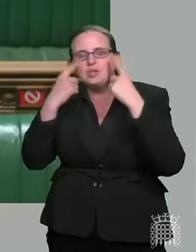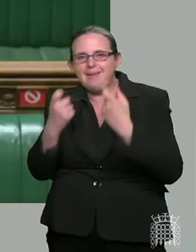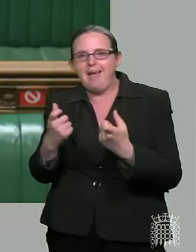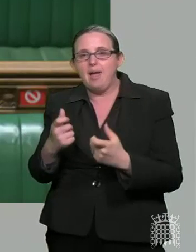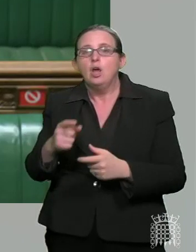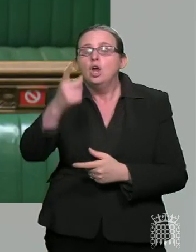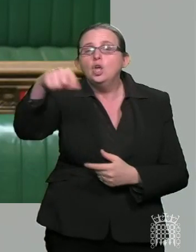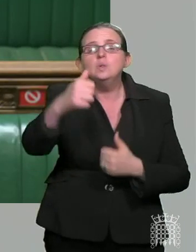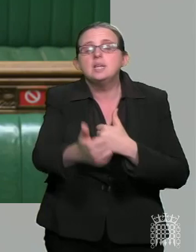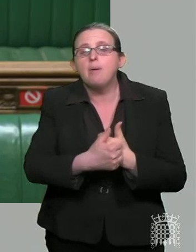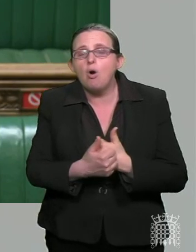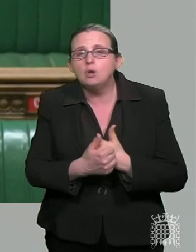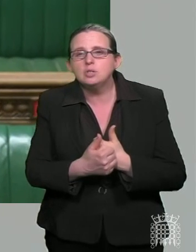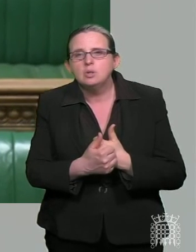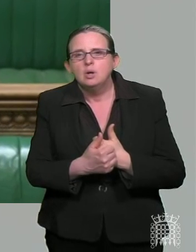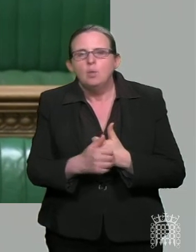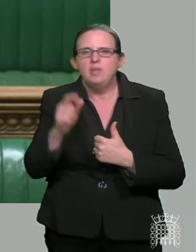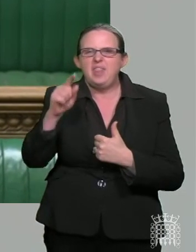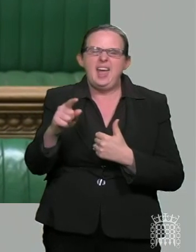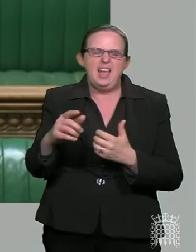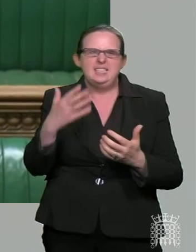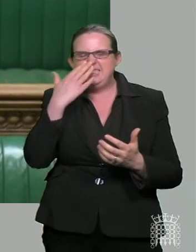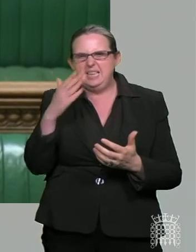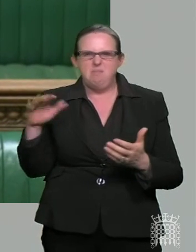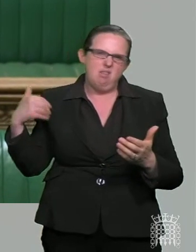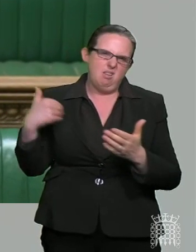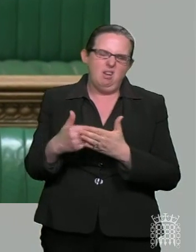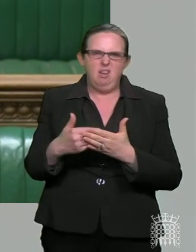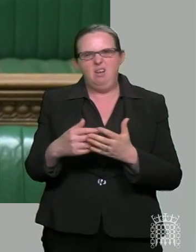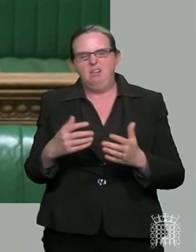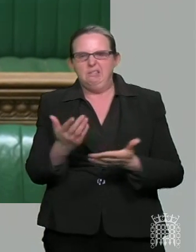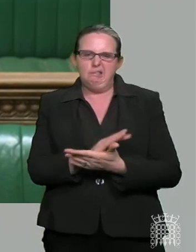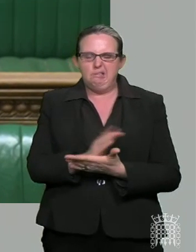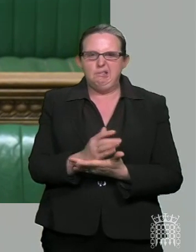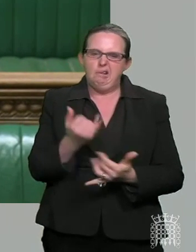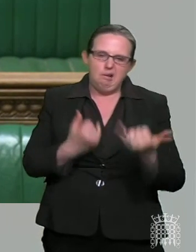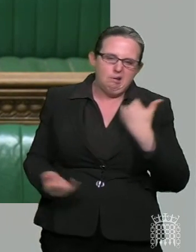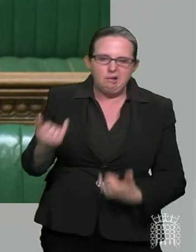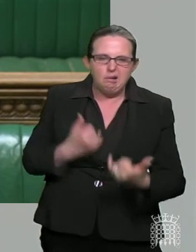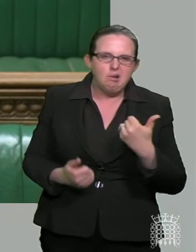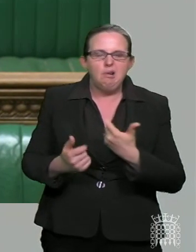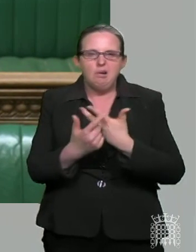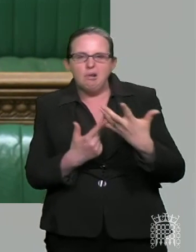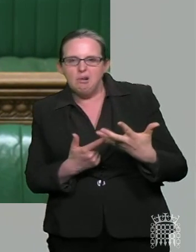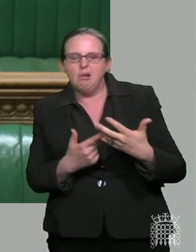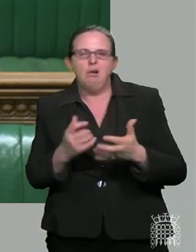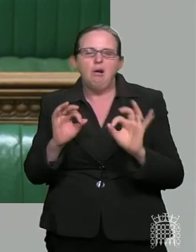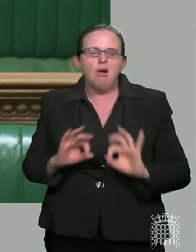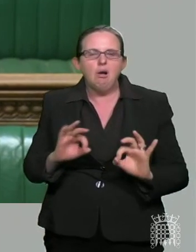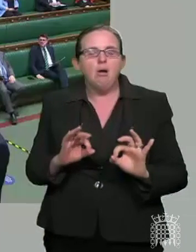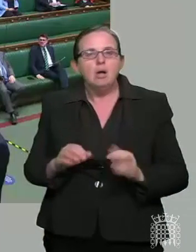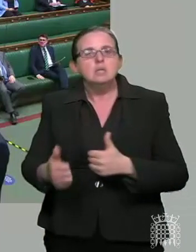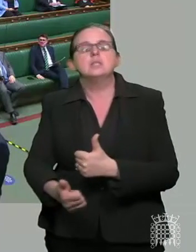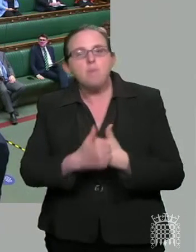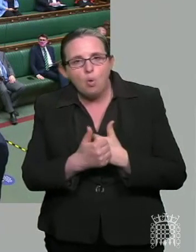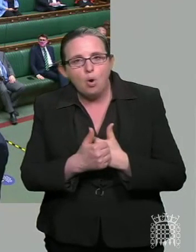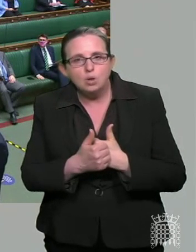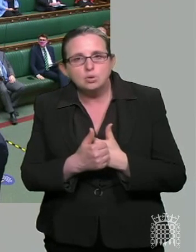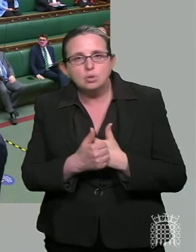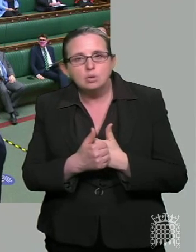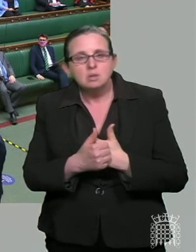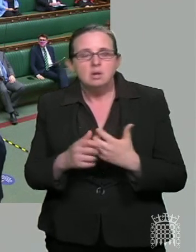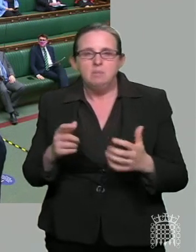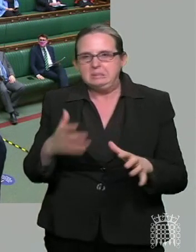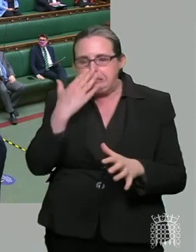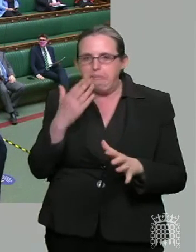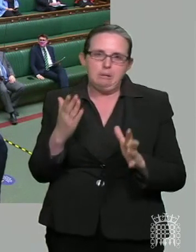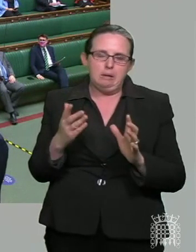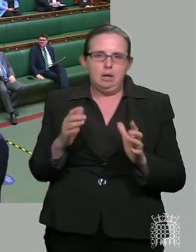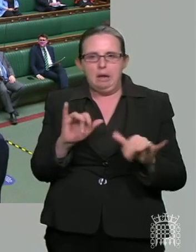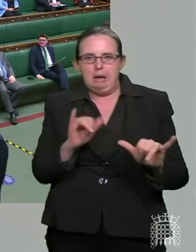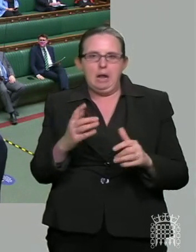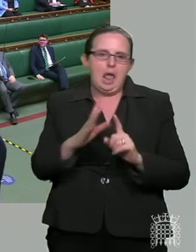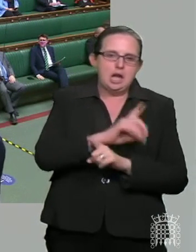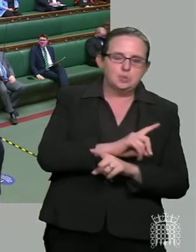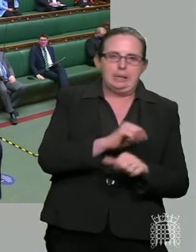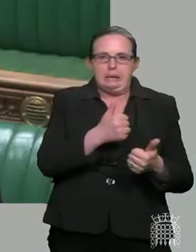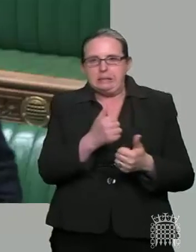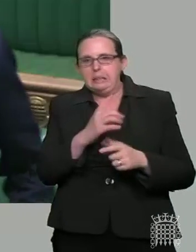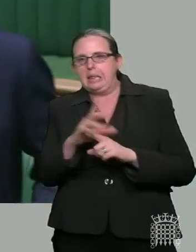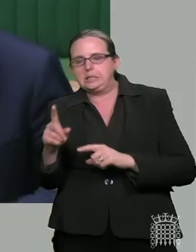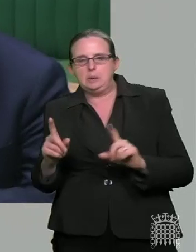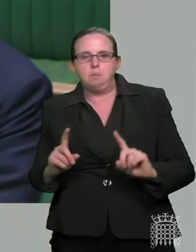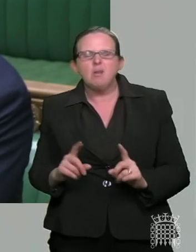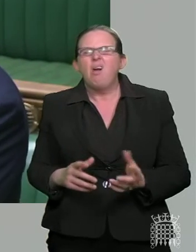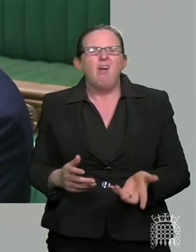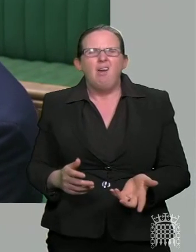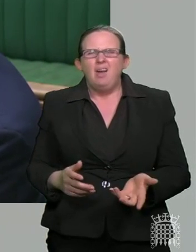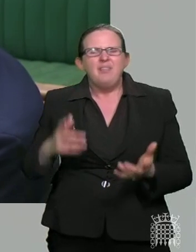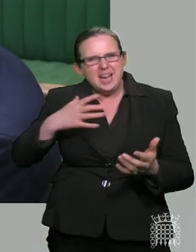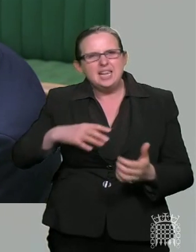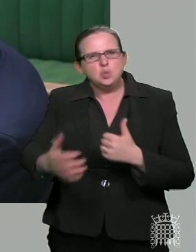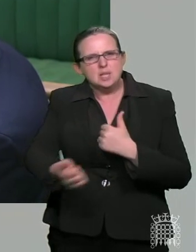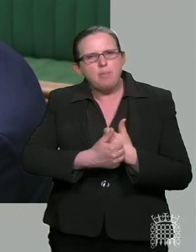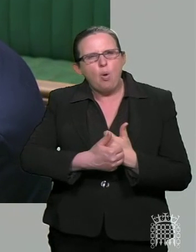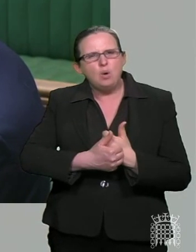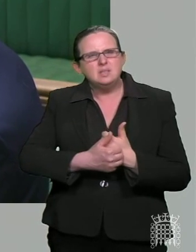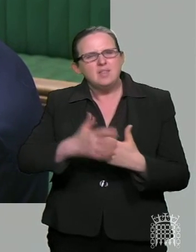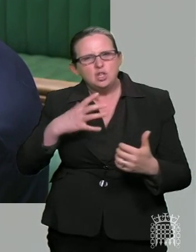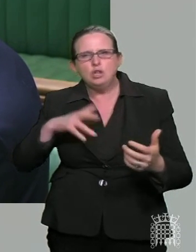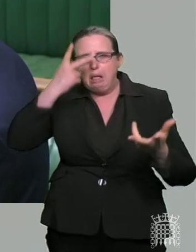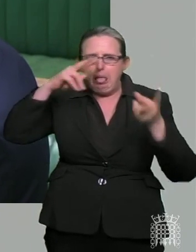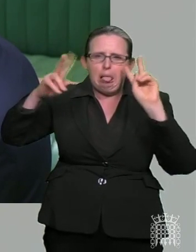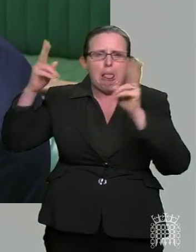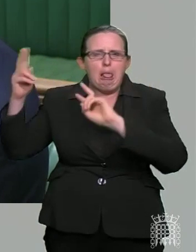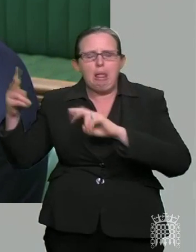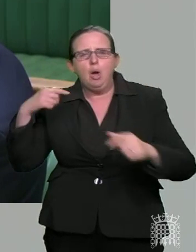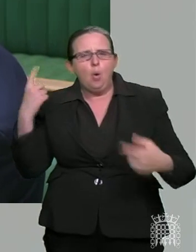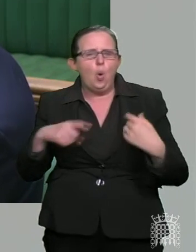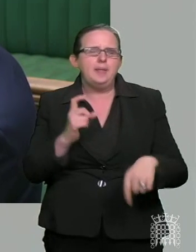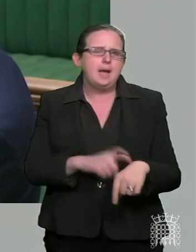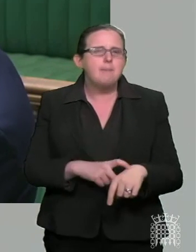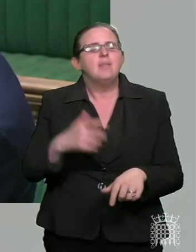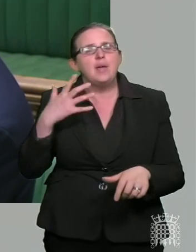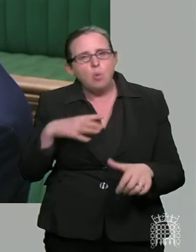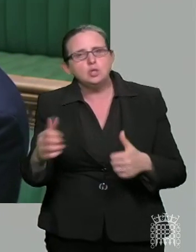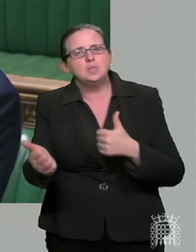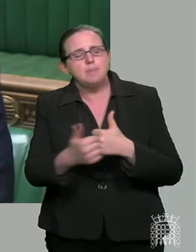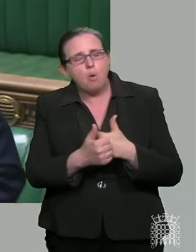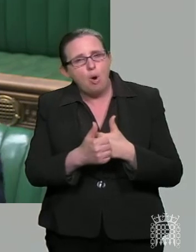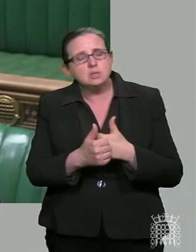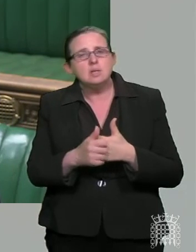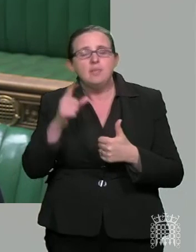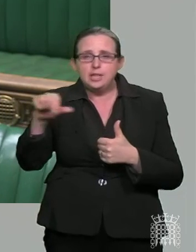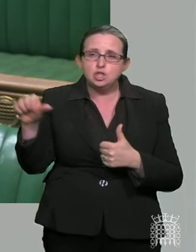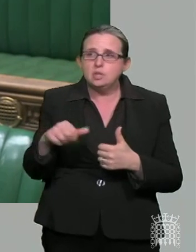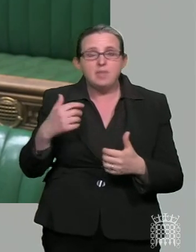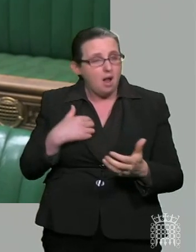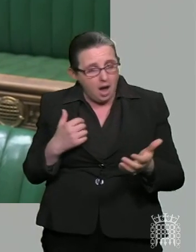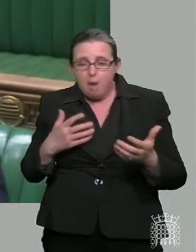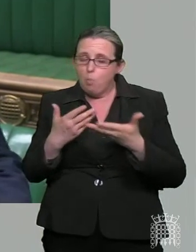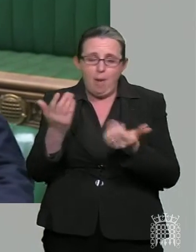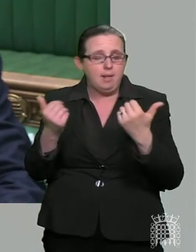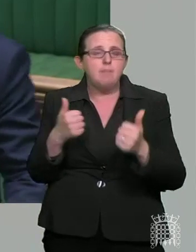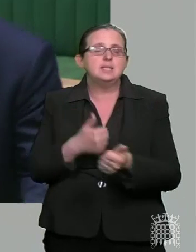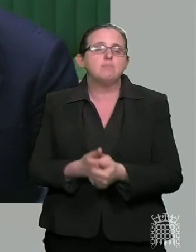If they want to support it with their customary doughty resolve, if they want to support it without wibble-wobbling from one week to the next on whatever their policy is—without changing like weather vanes, which is what they normally do—if they want to support it and if they want to back it, then I am all ears.